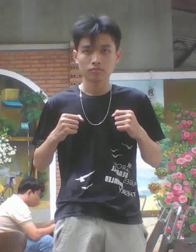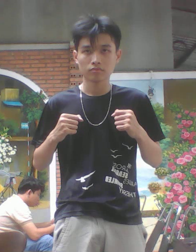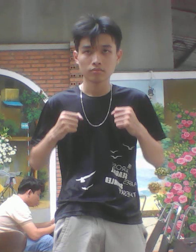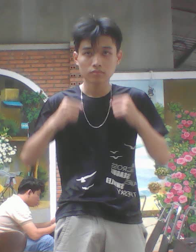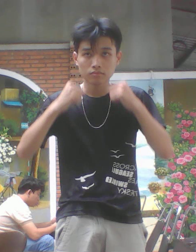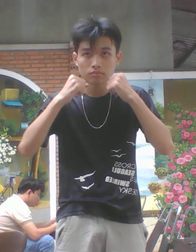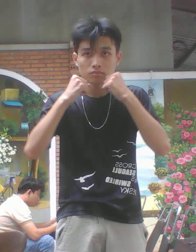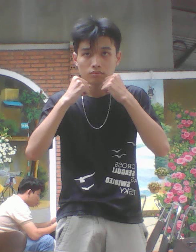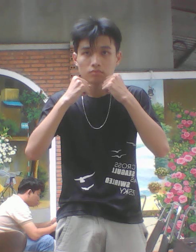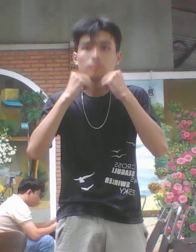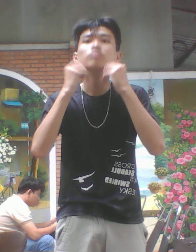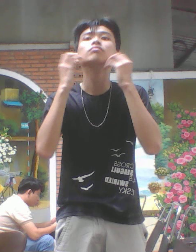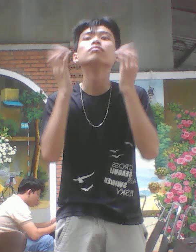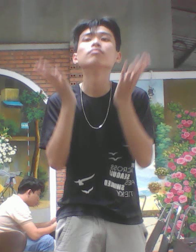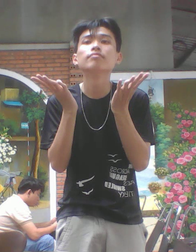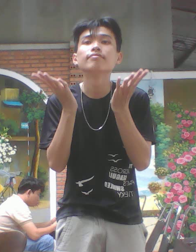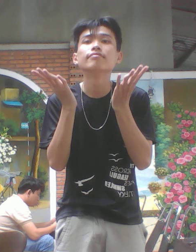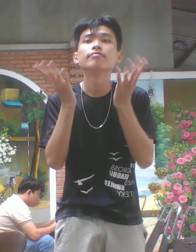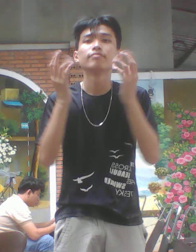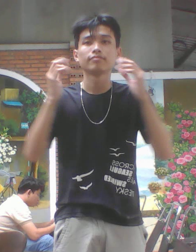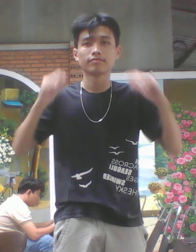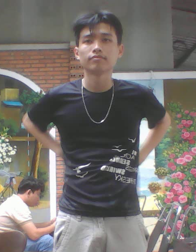cam on